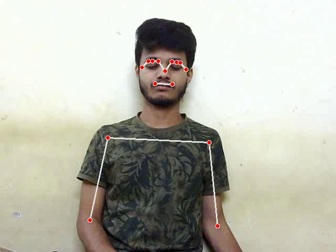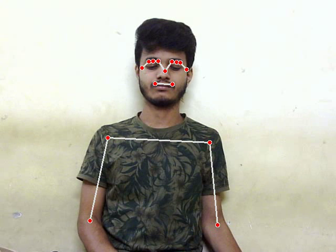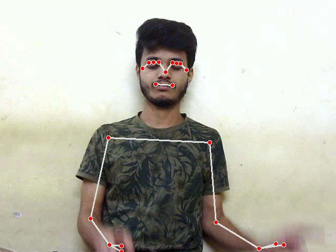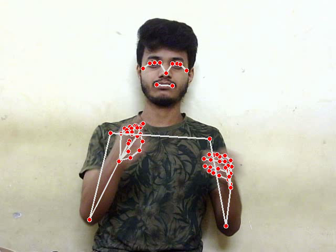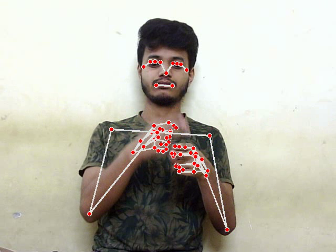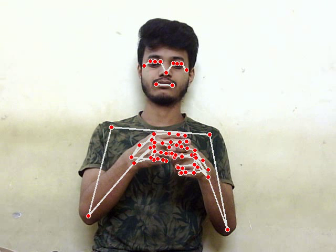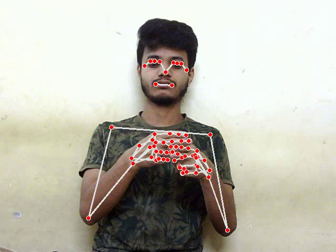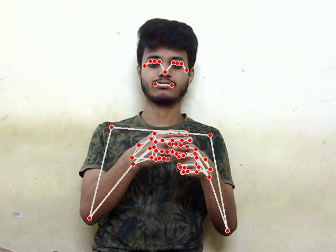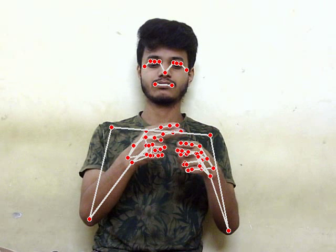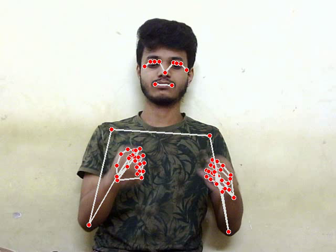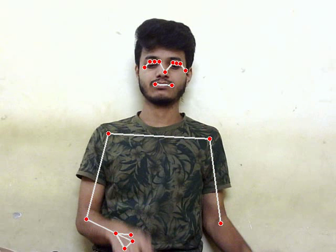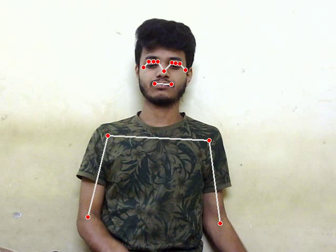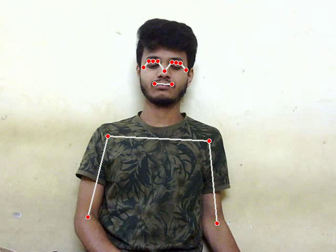name